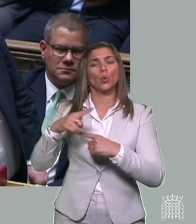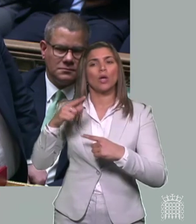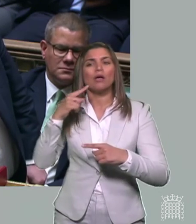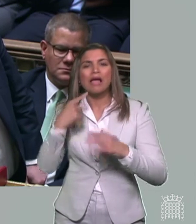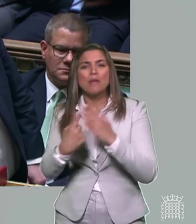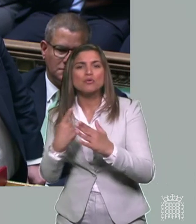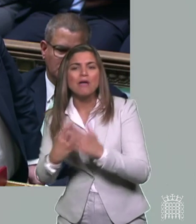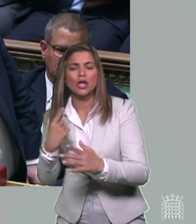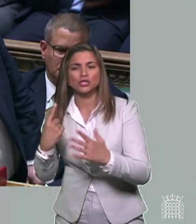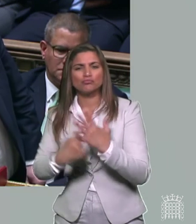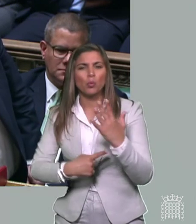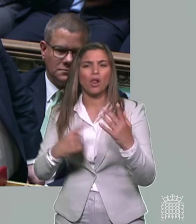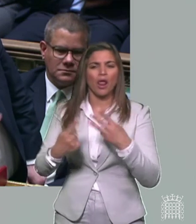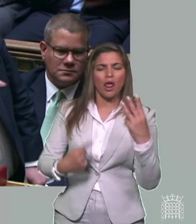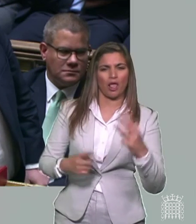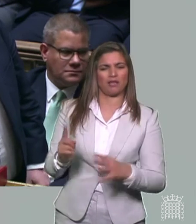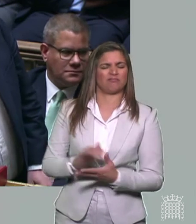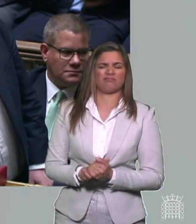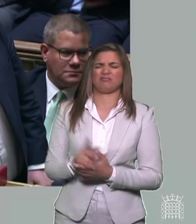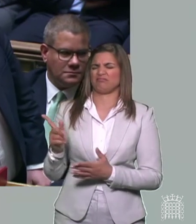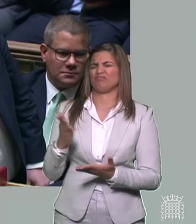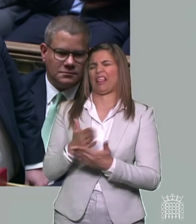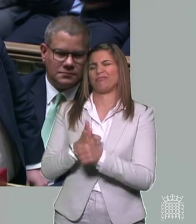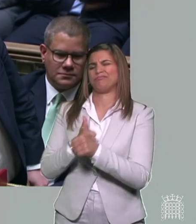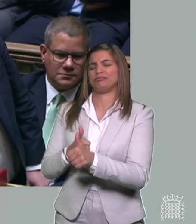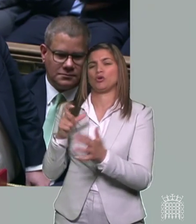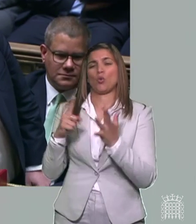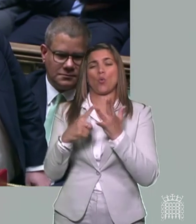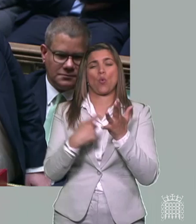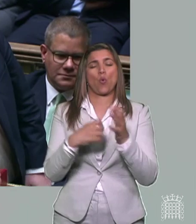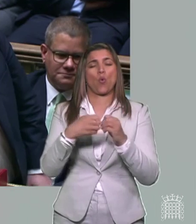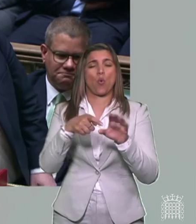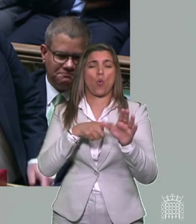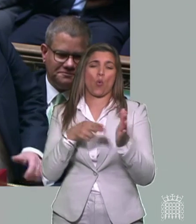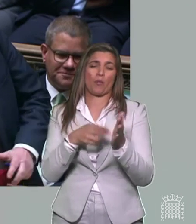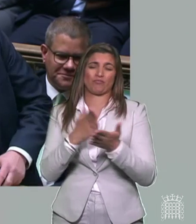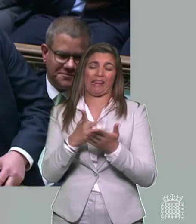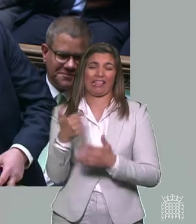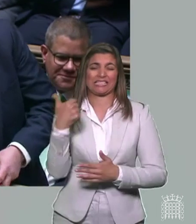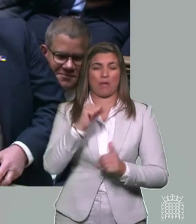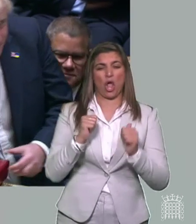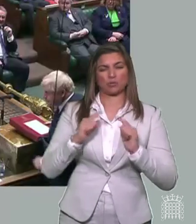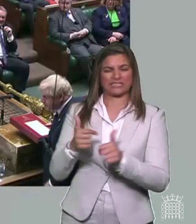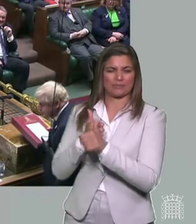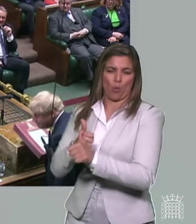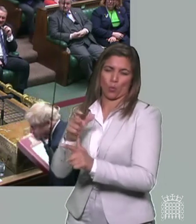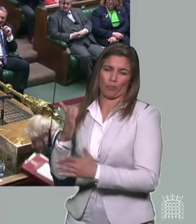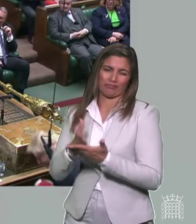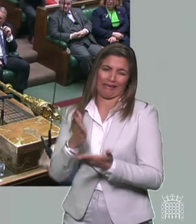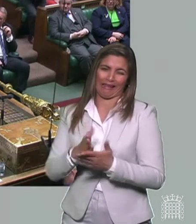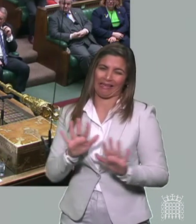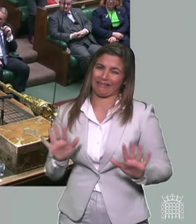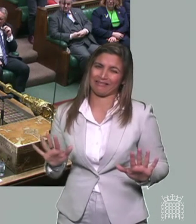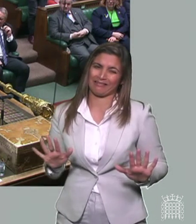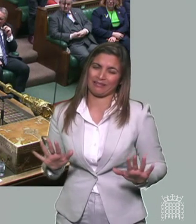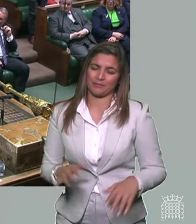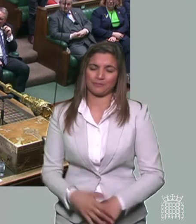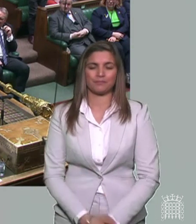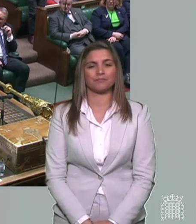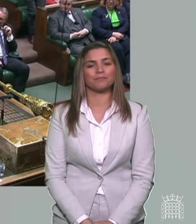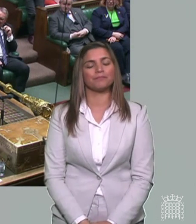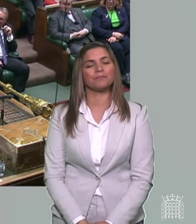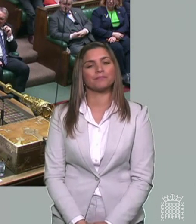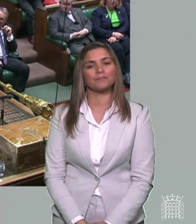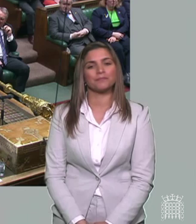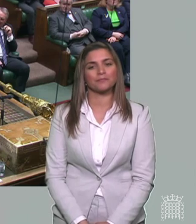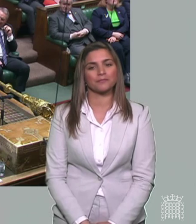The Leader of the Opposition should stick with that. He is a Corbynista in a smart Islington suit—that is the truth.